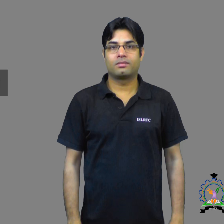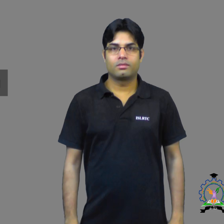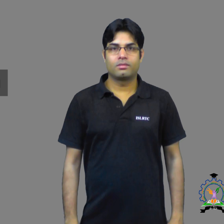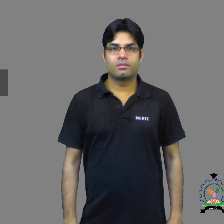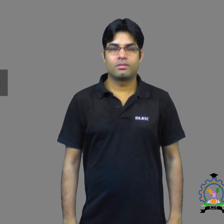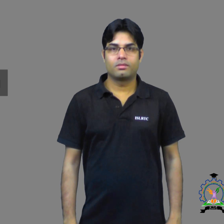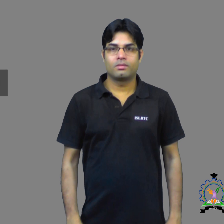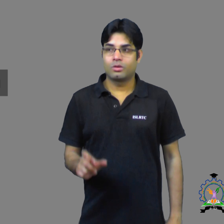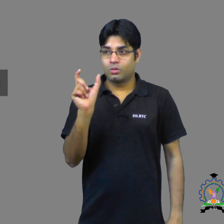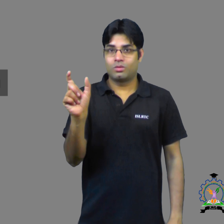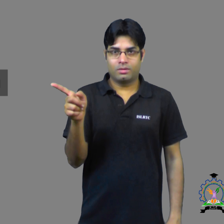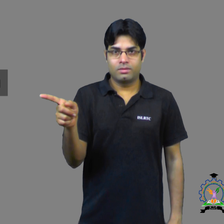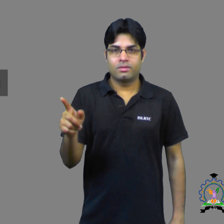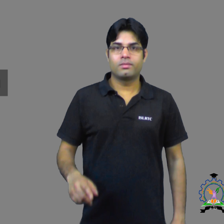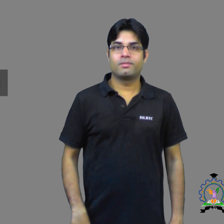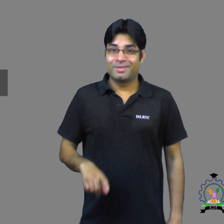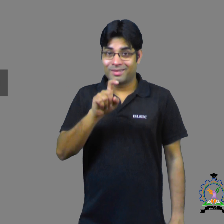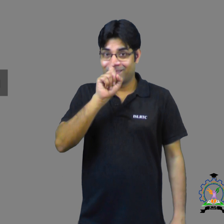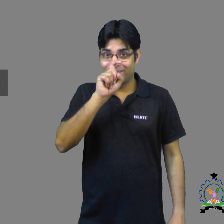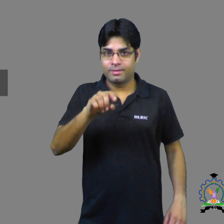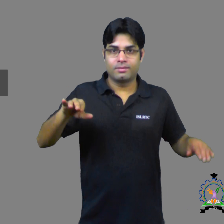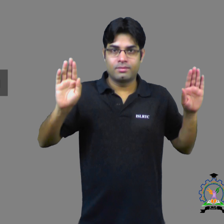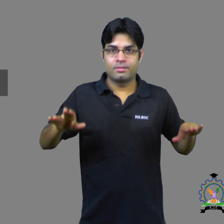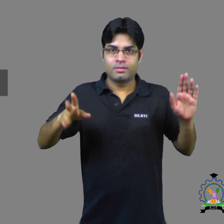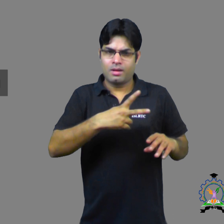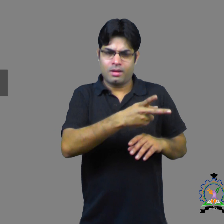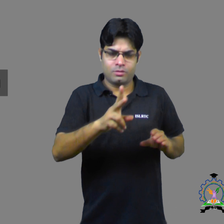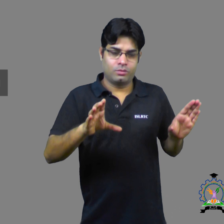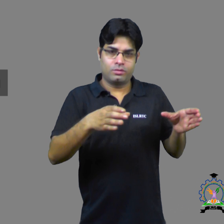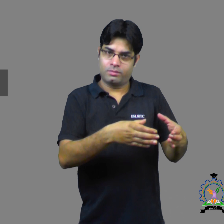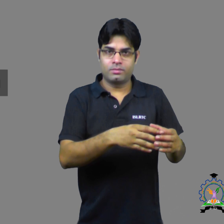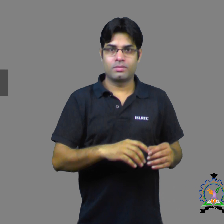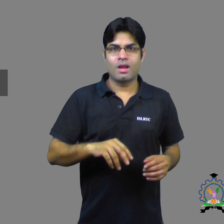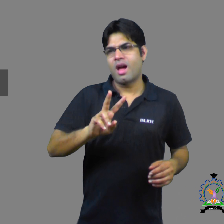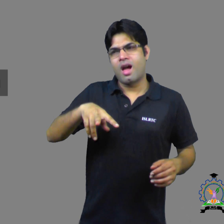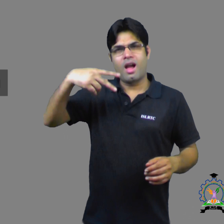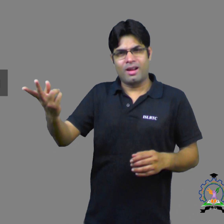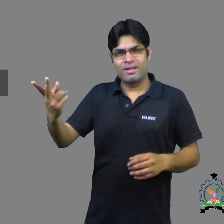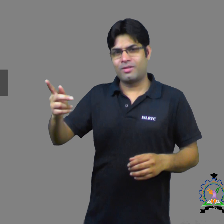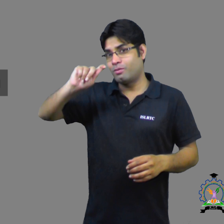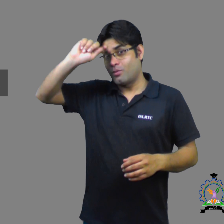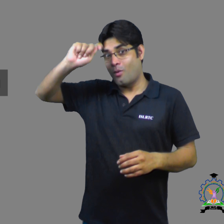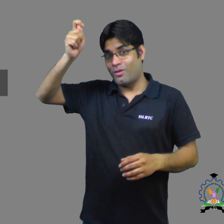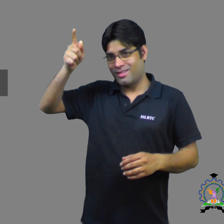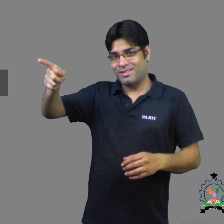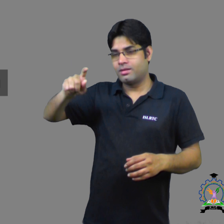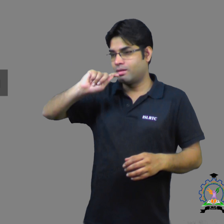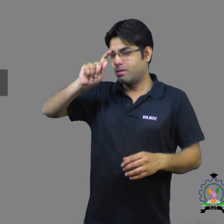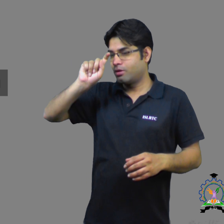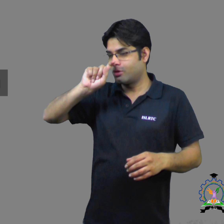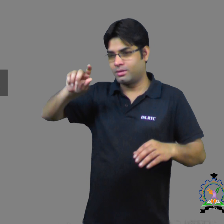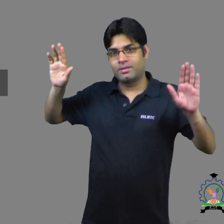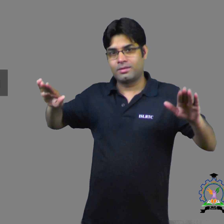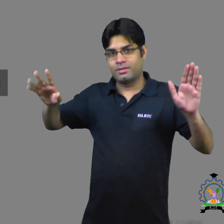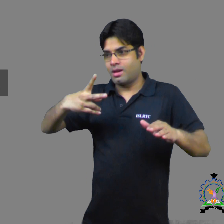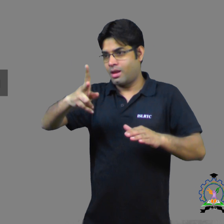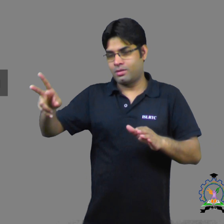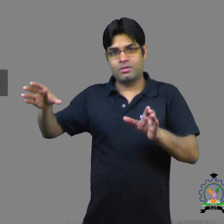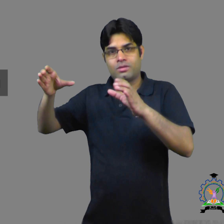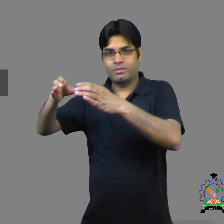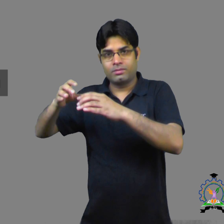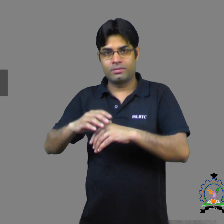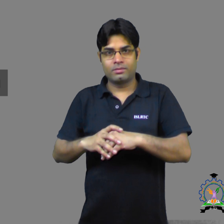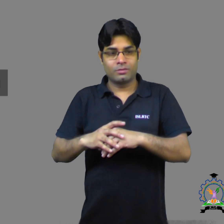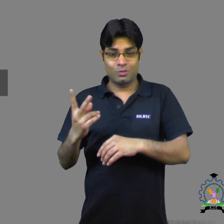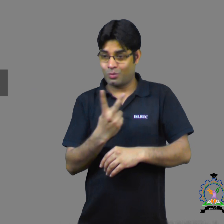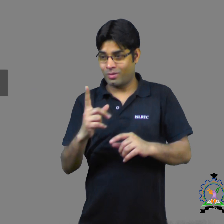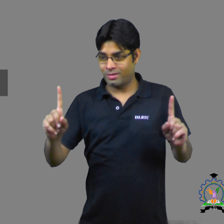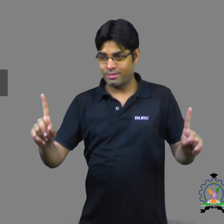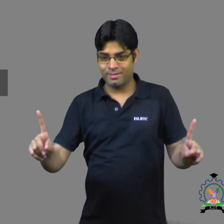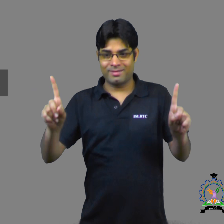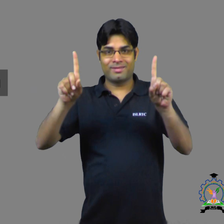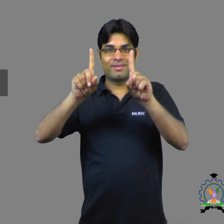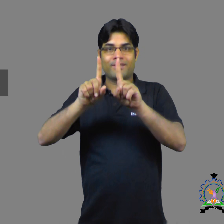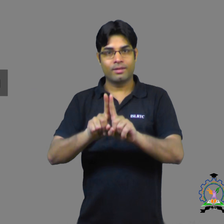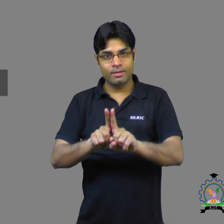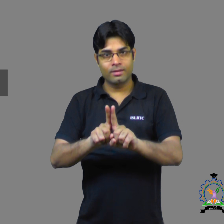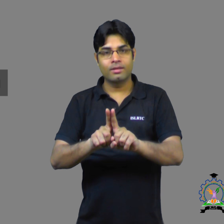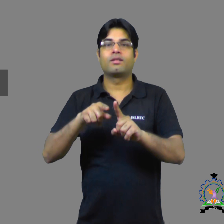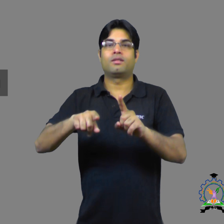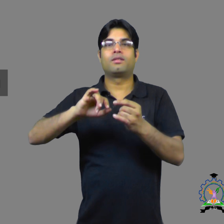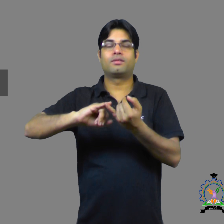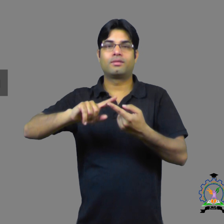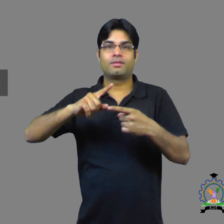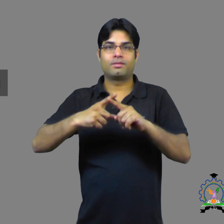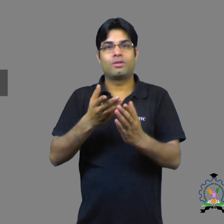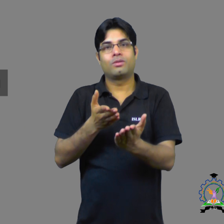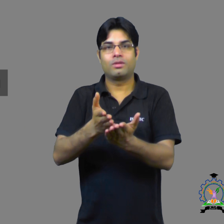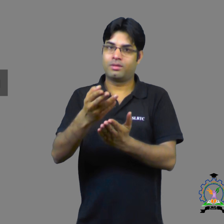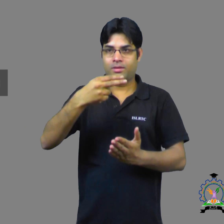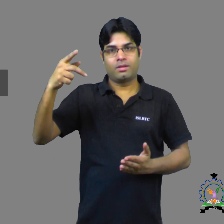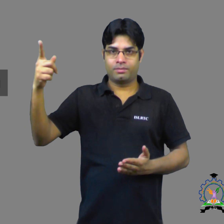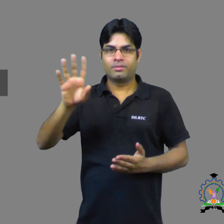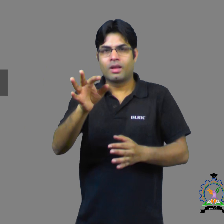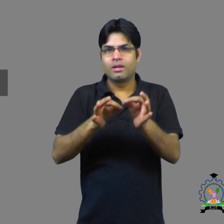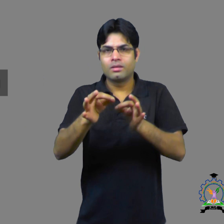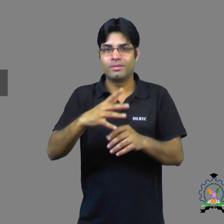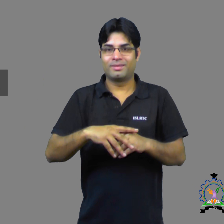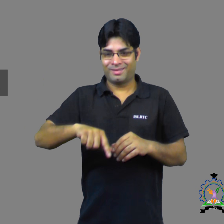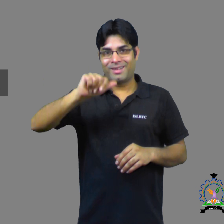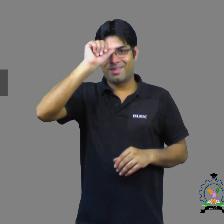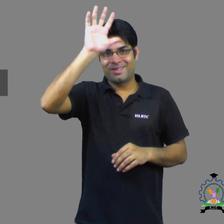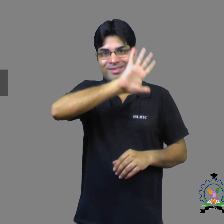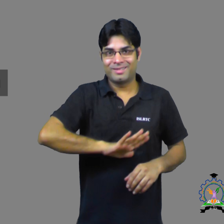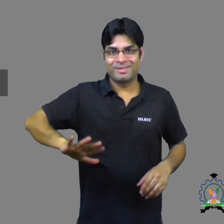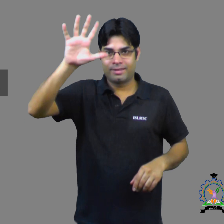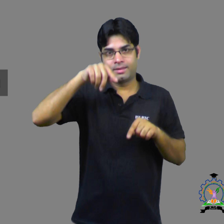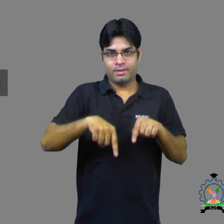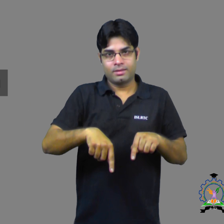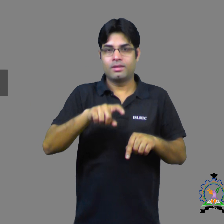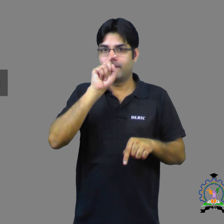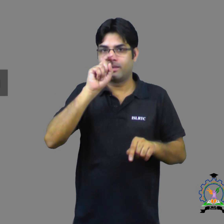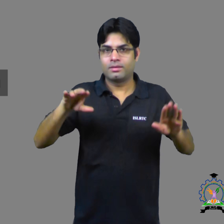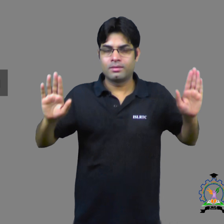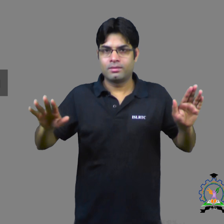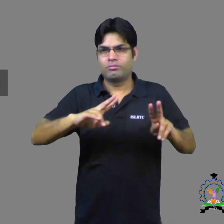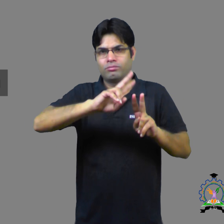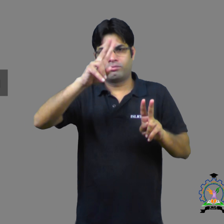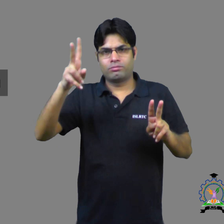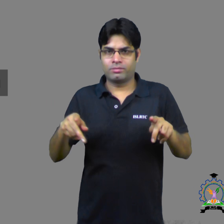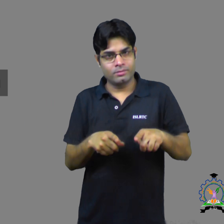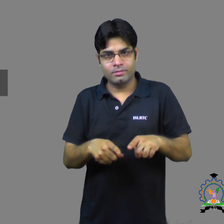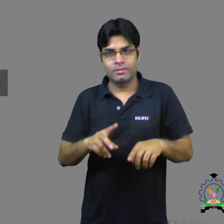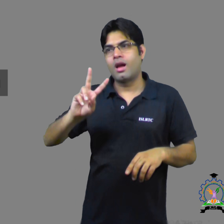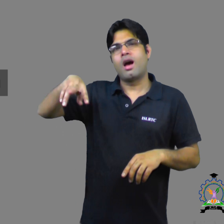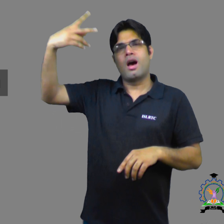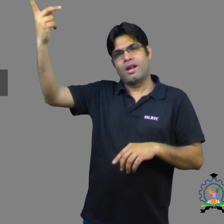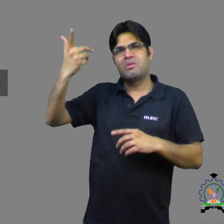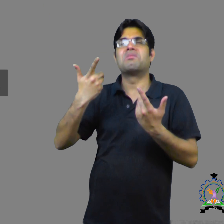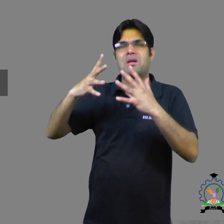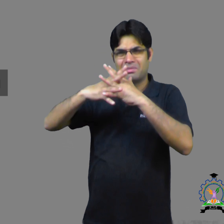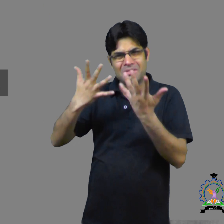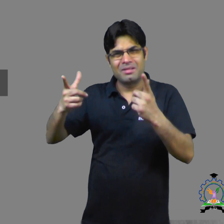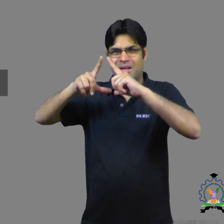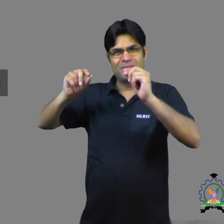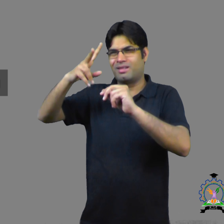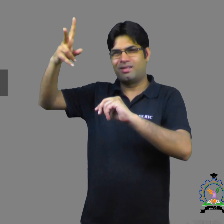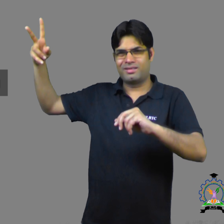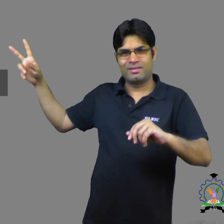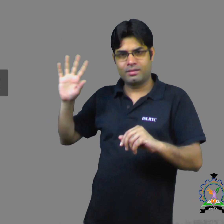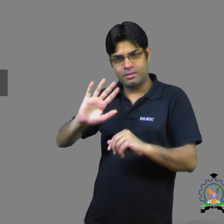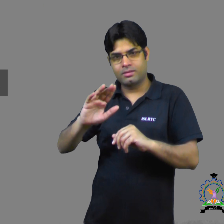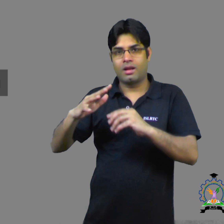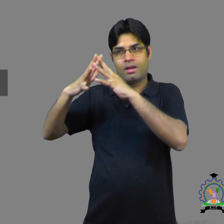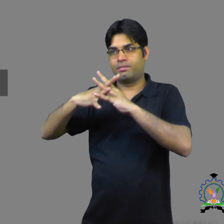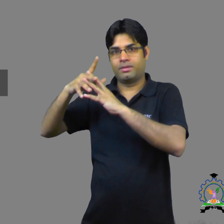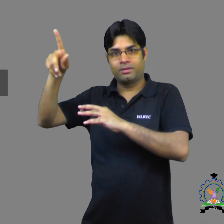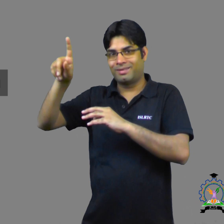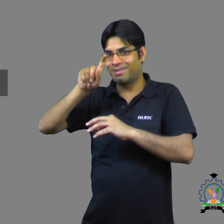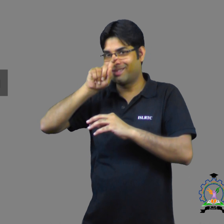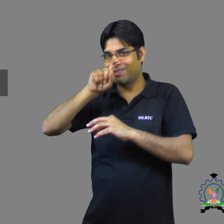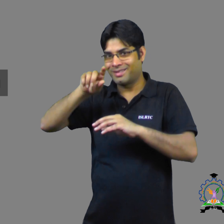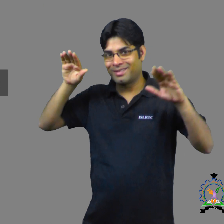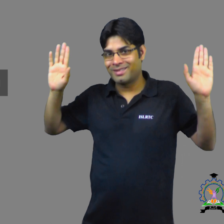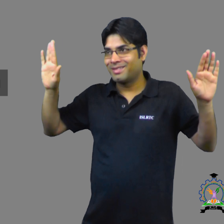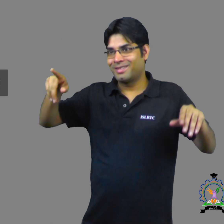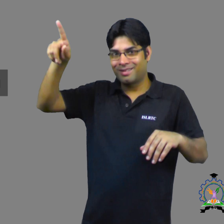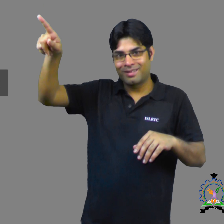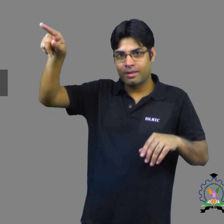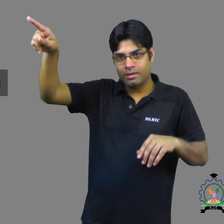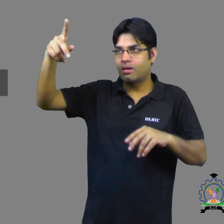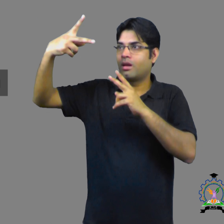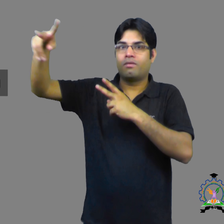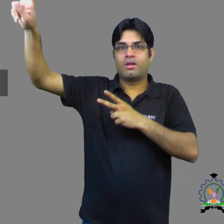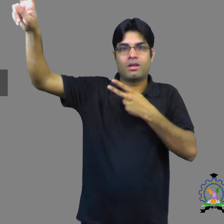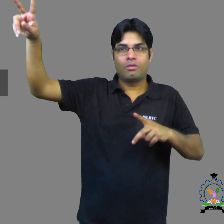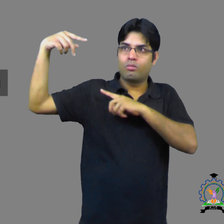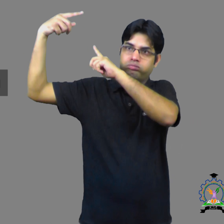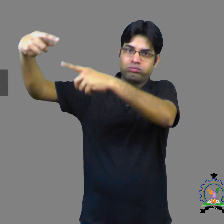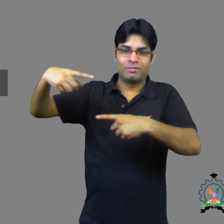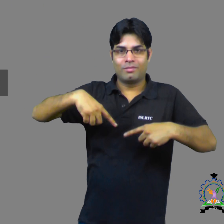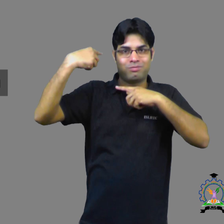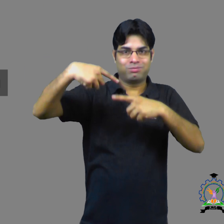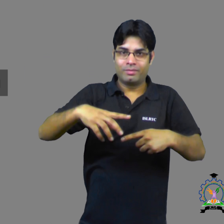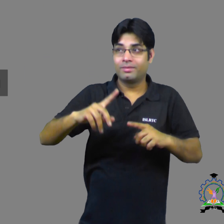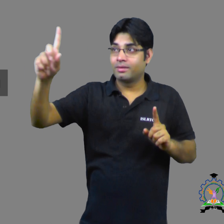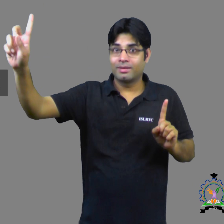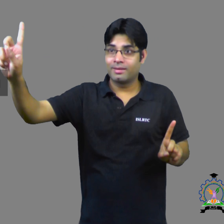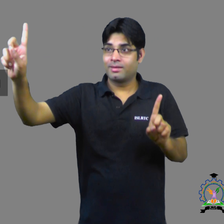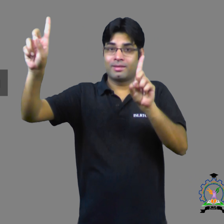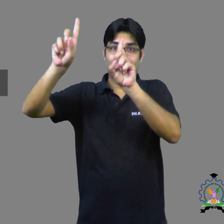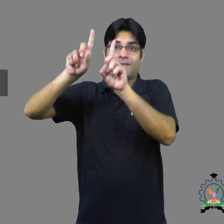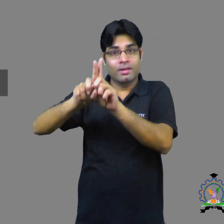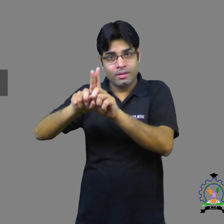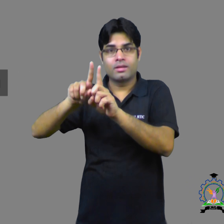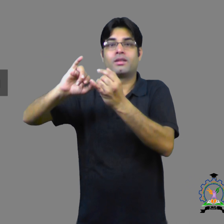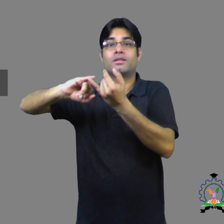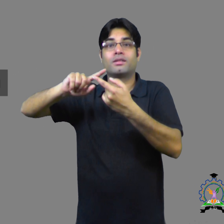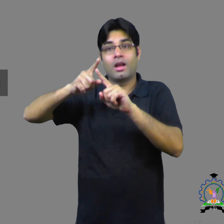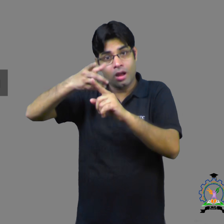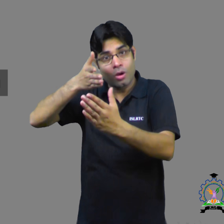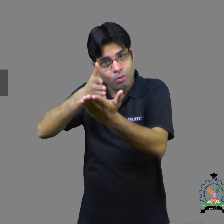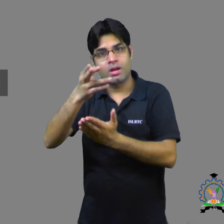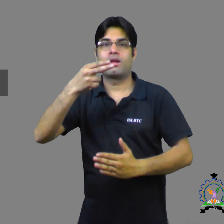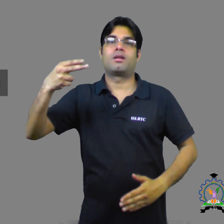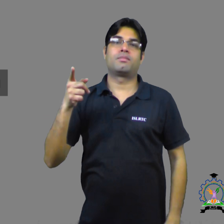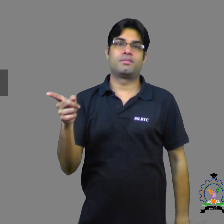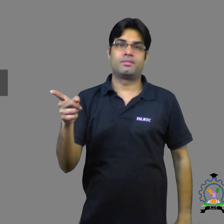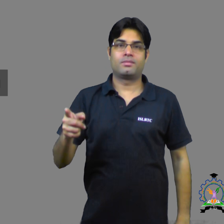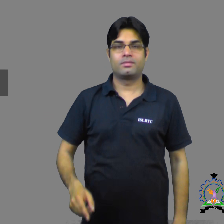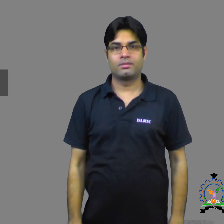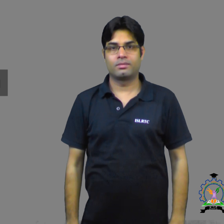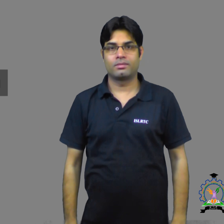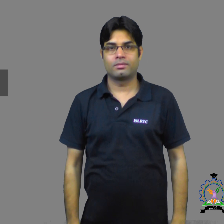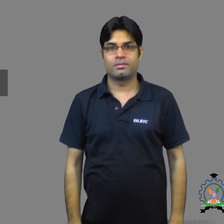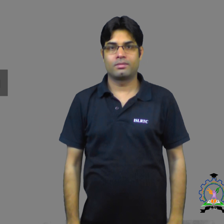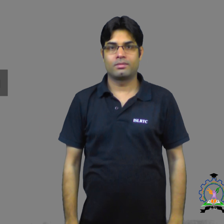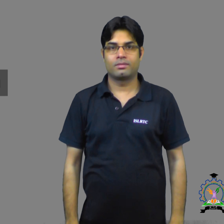Cross Breeding